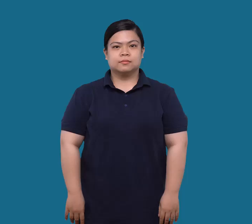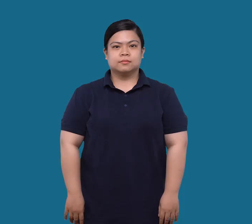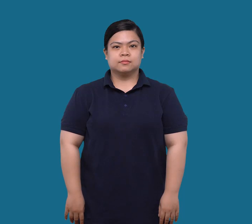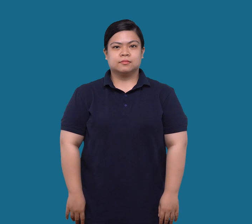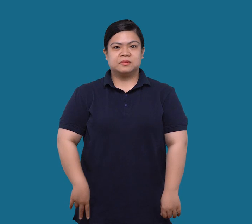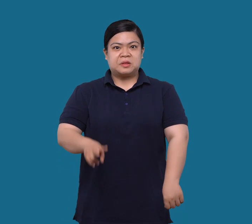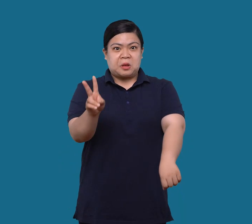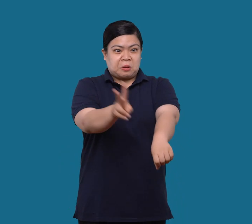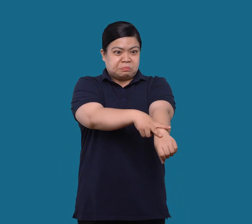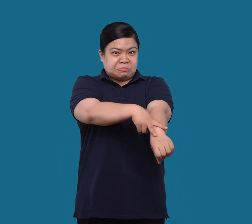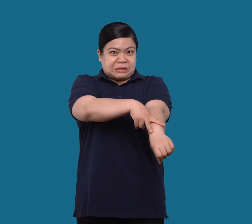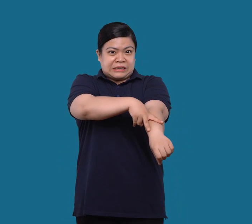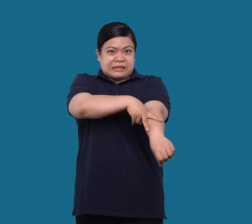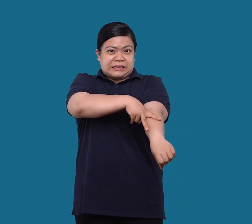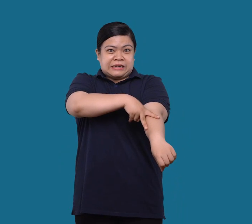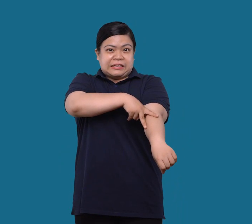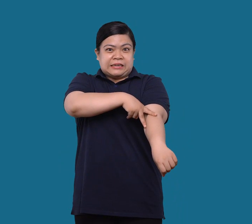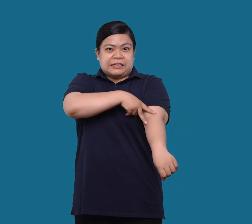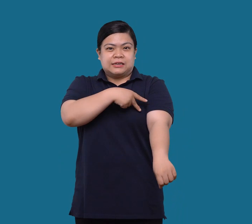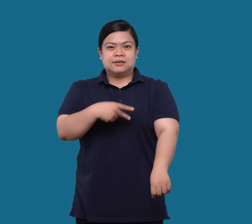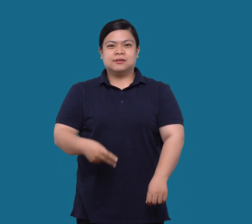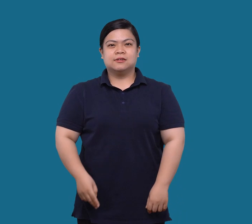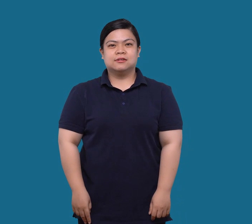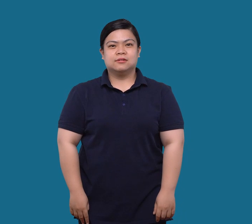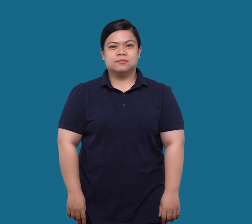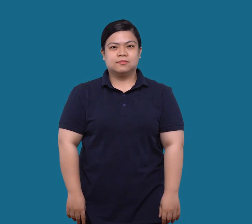da trắng